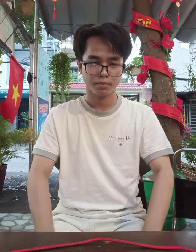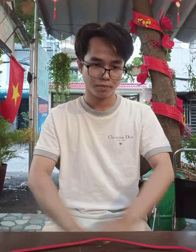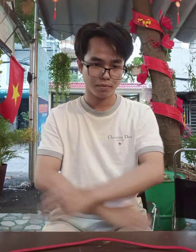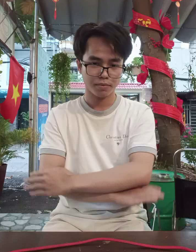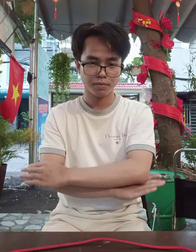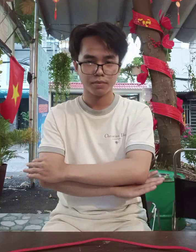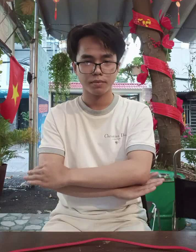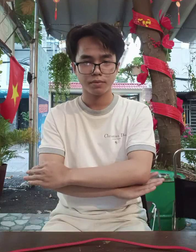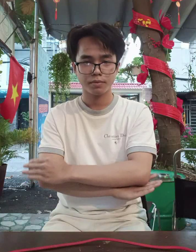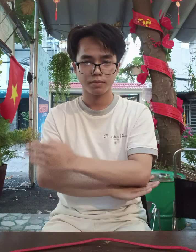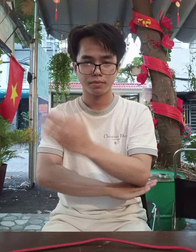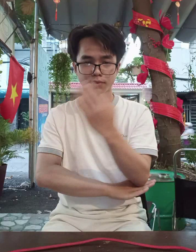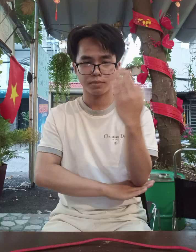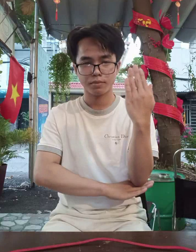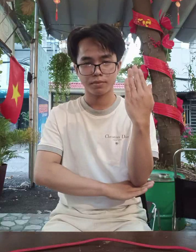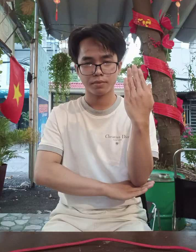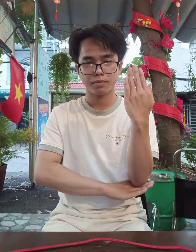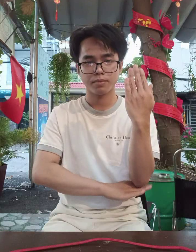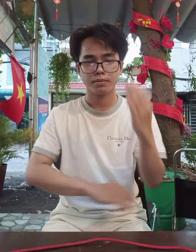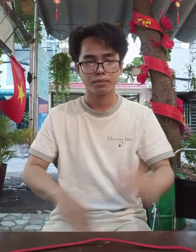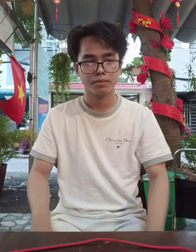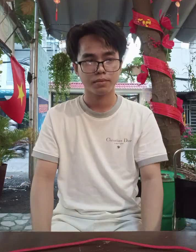buoi sang